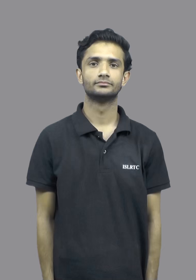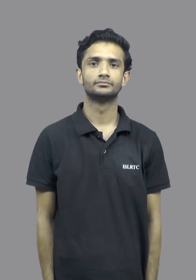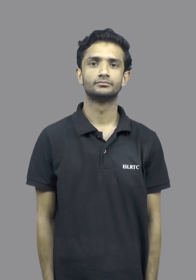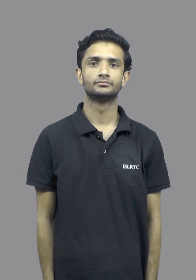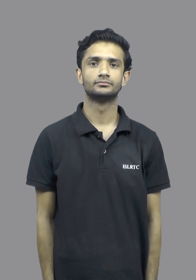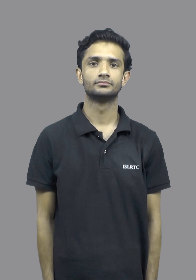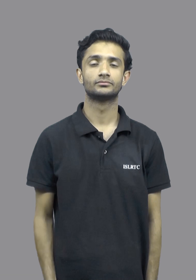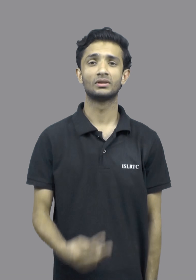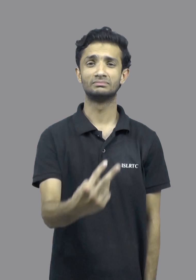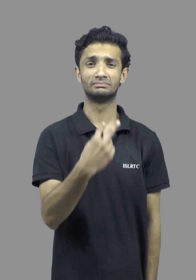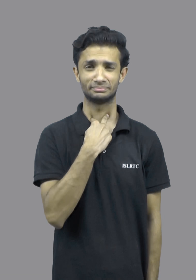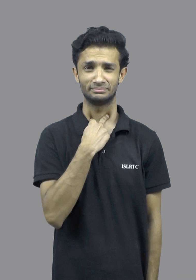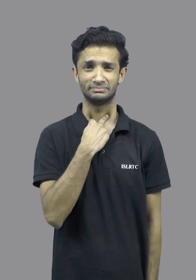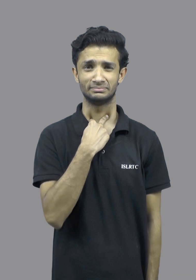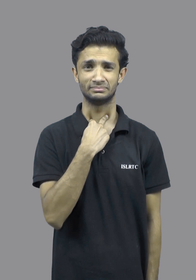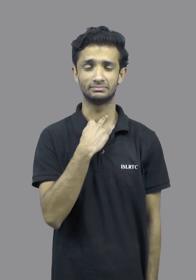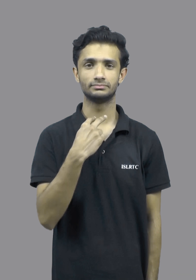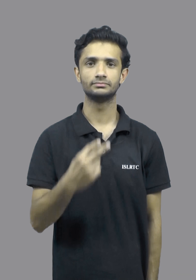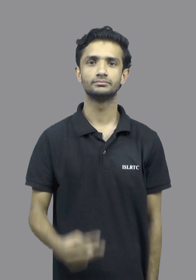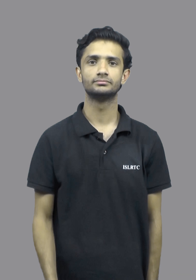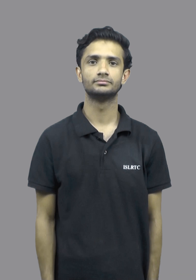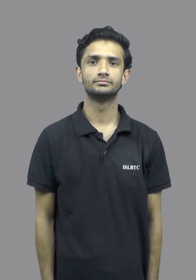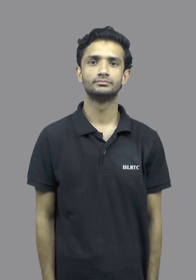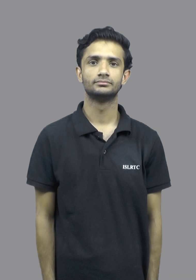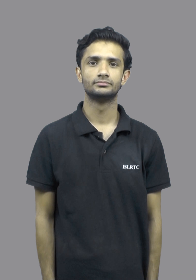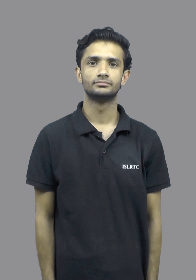Stuck